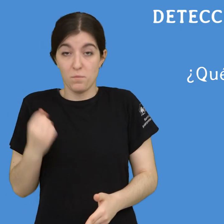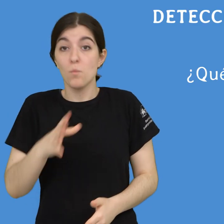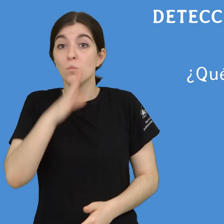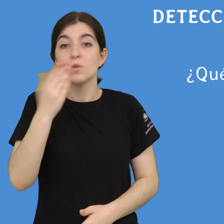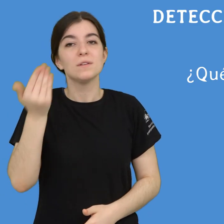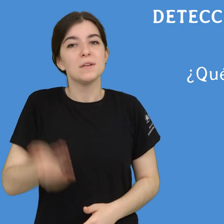motivo